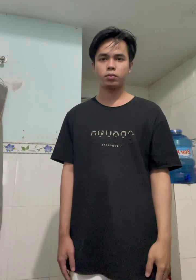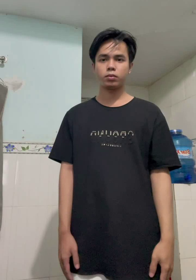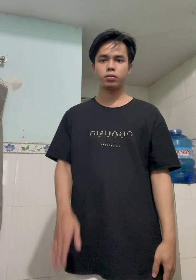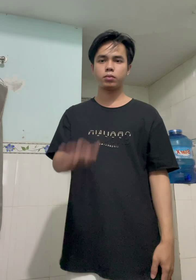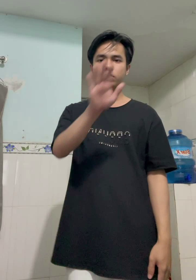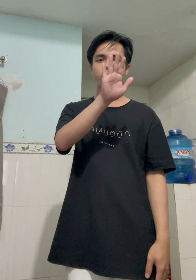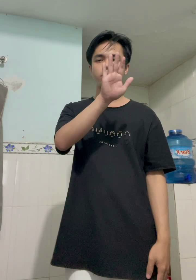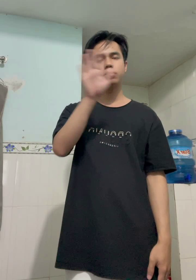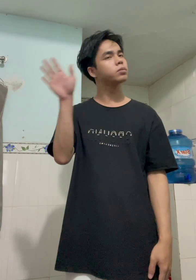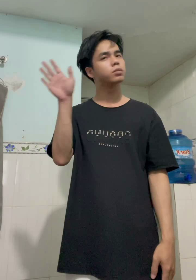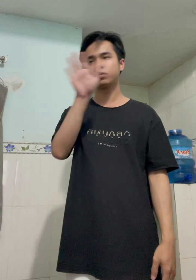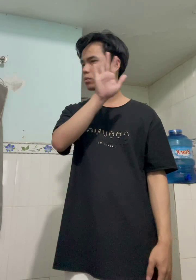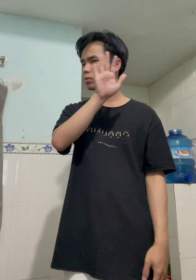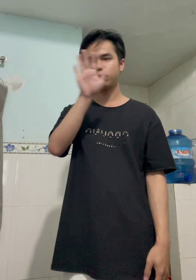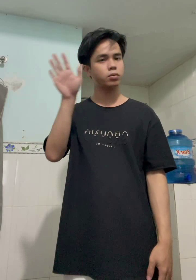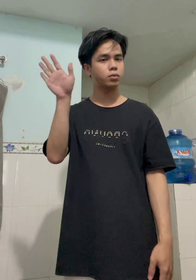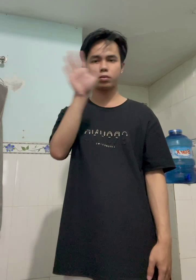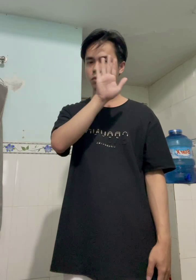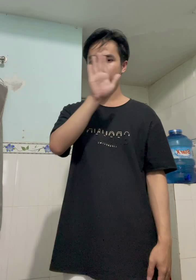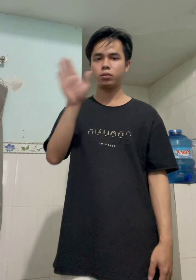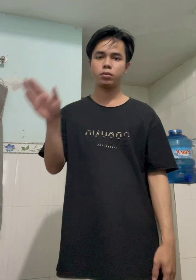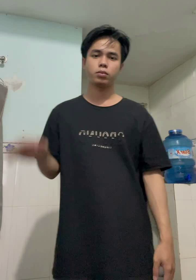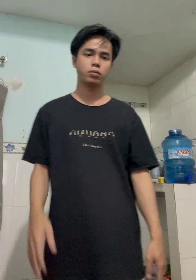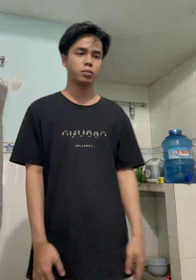khong dong y